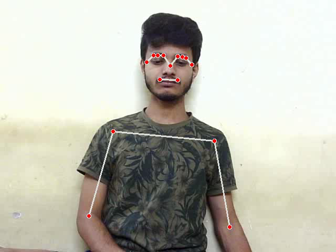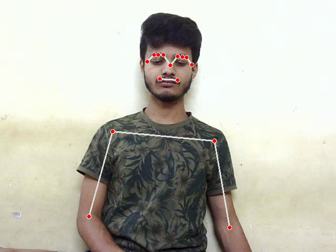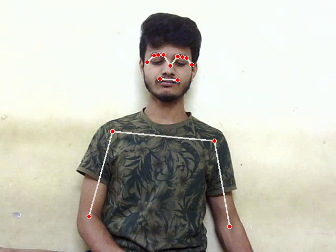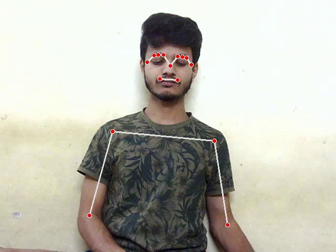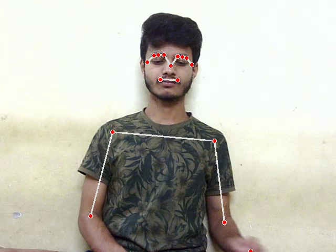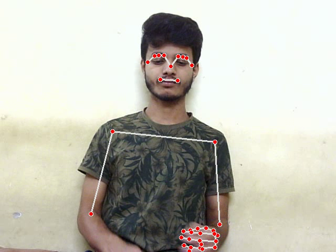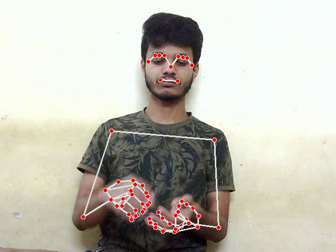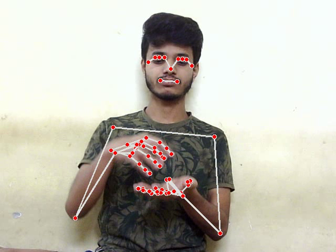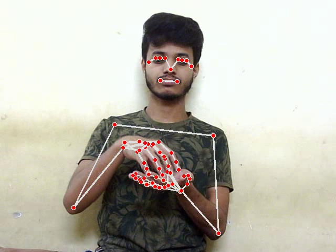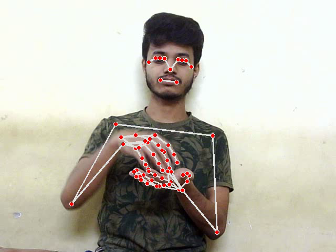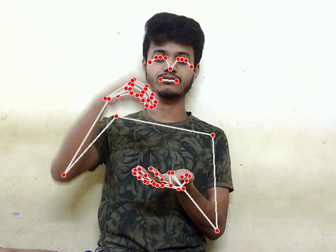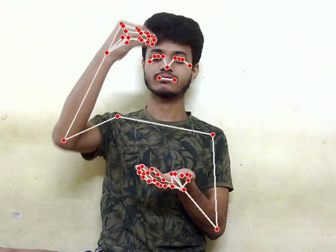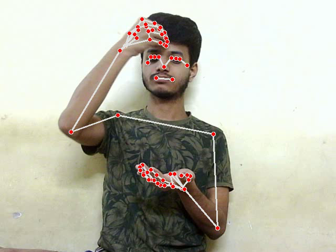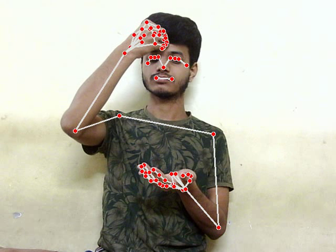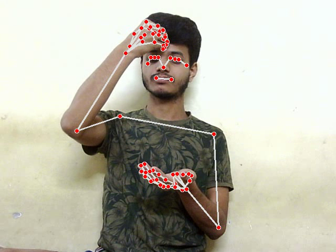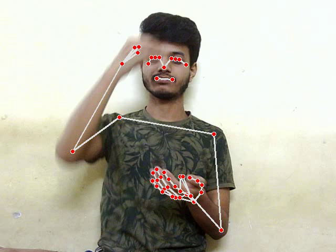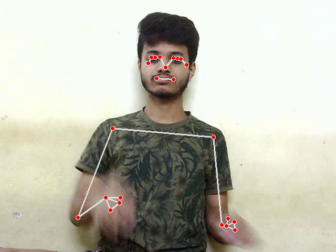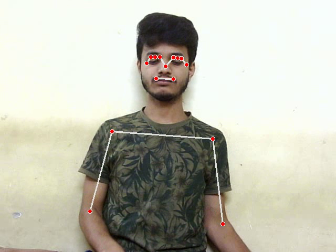learn